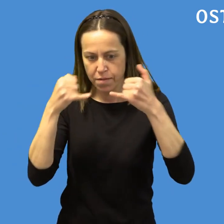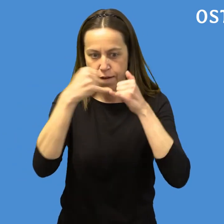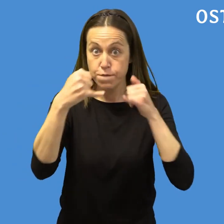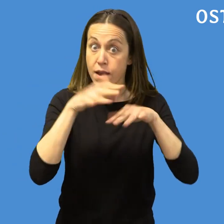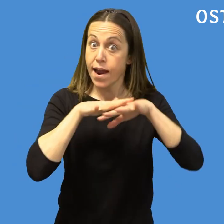arteria